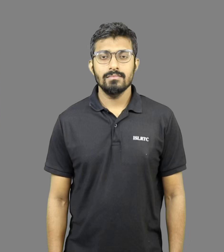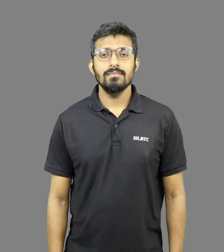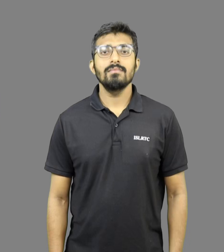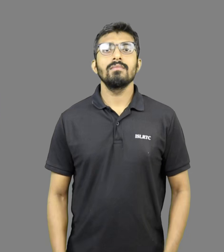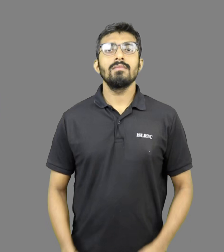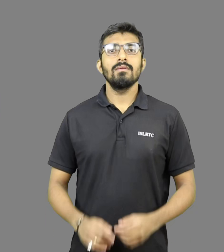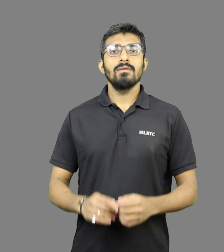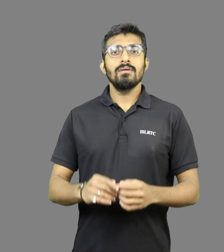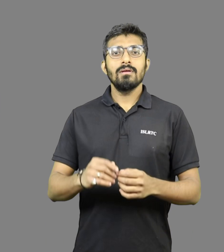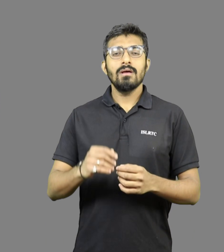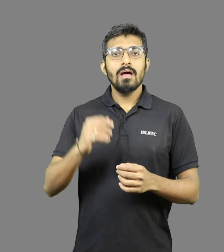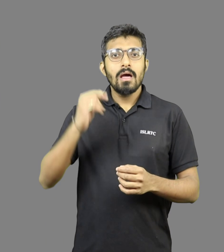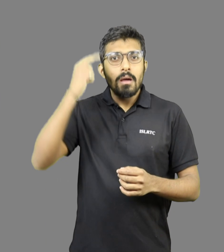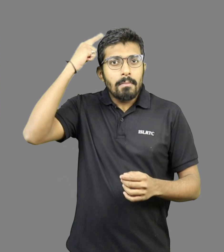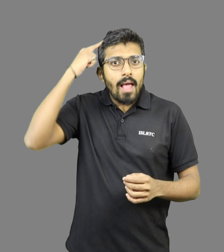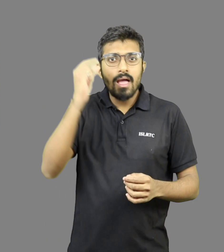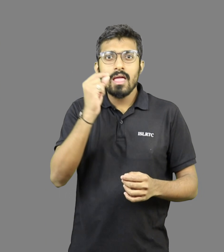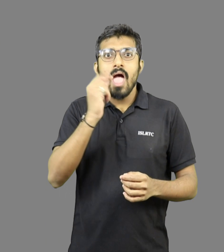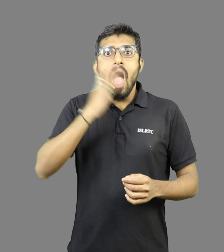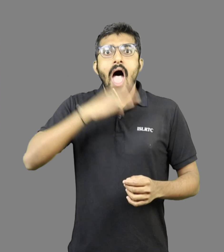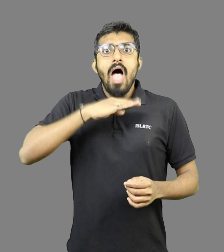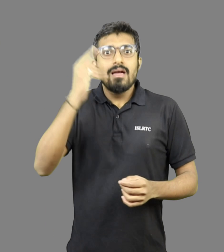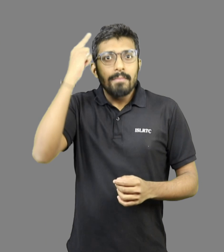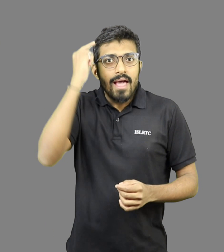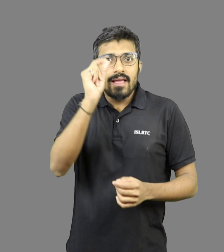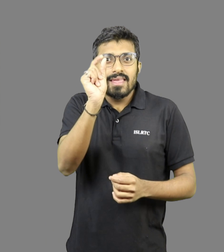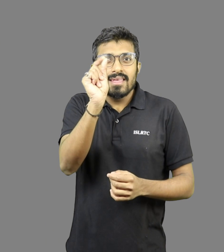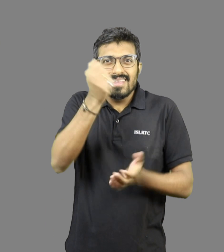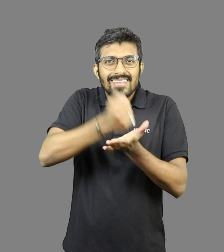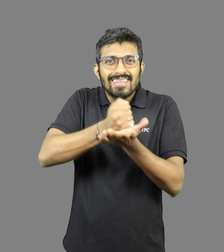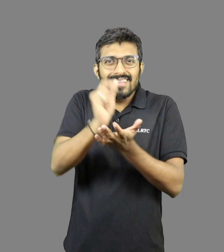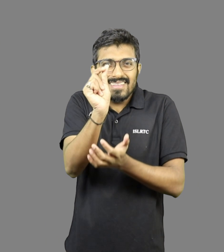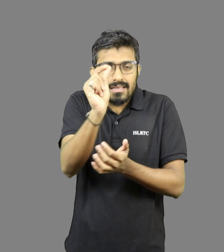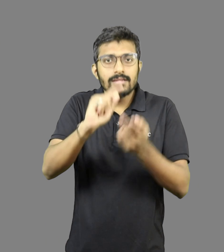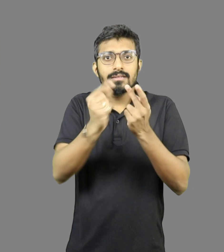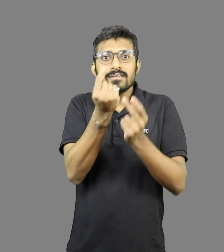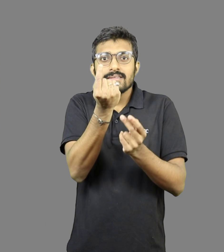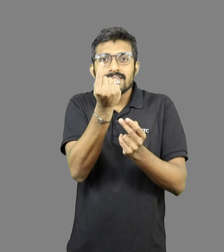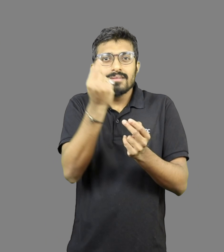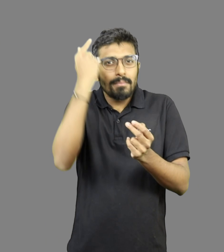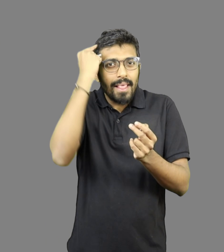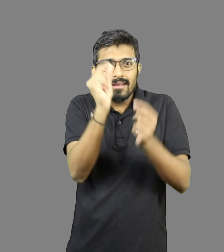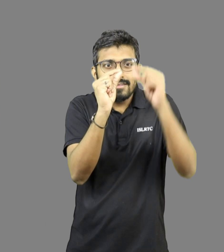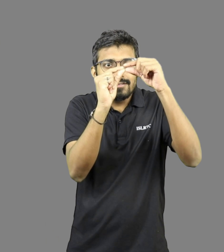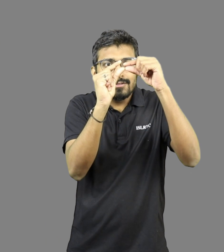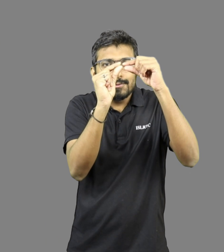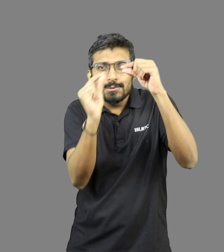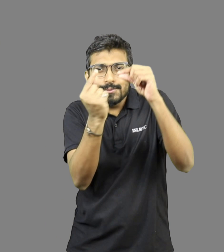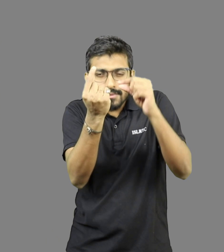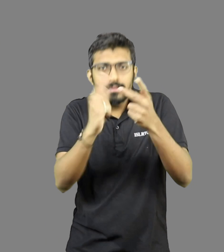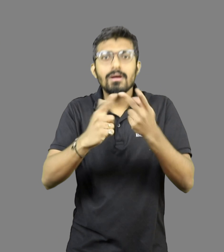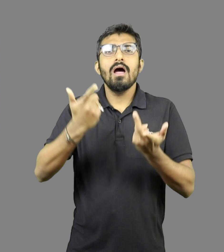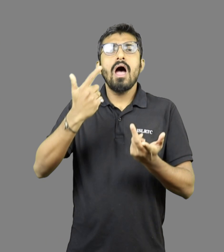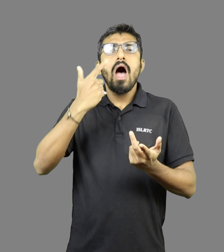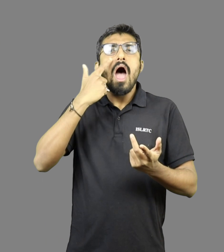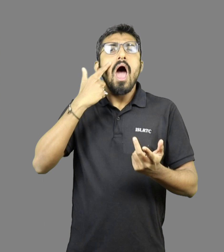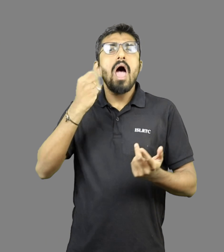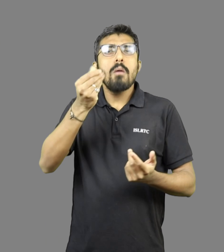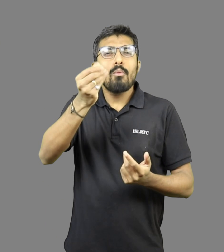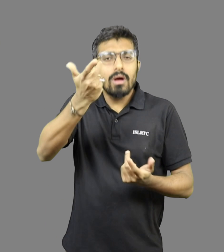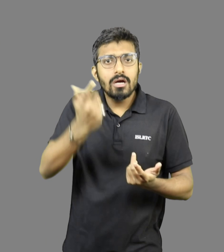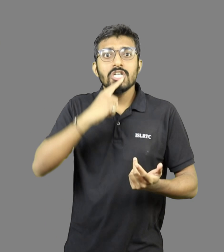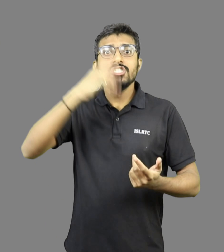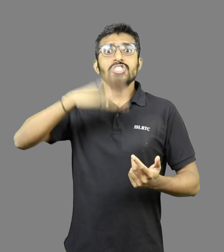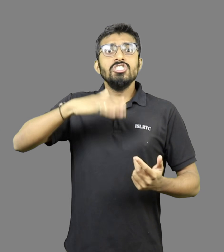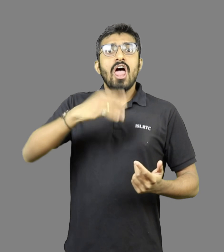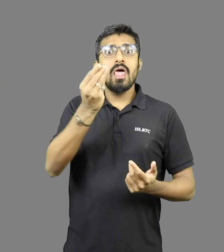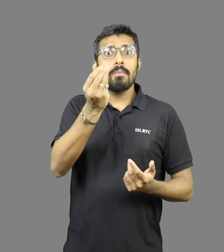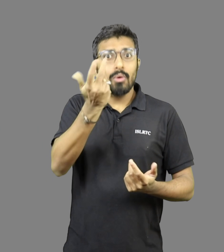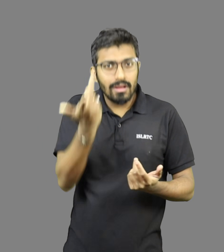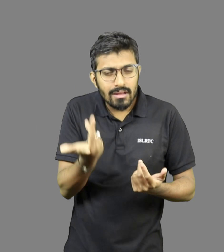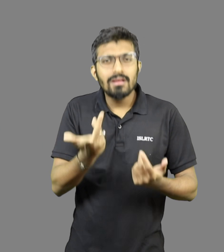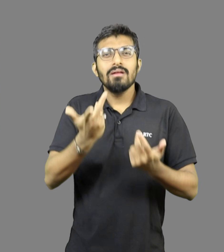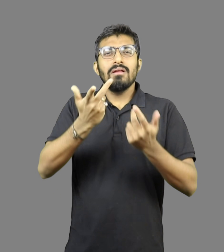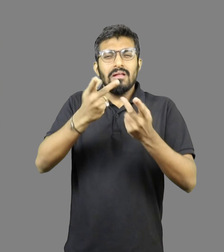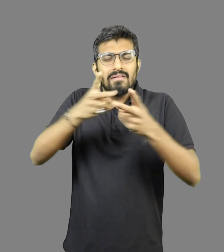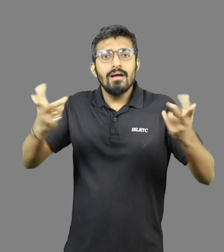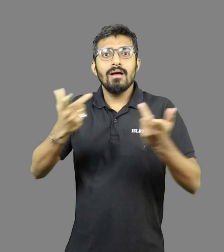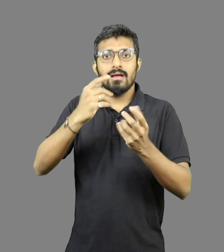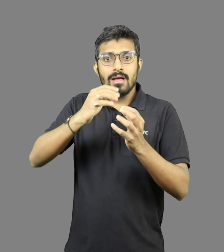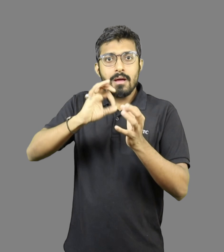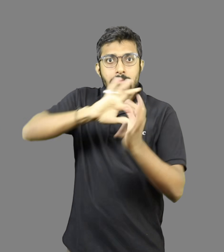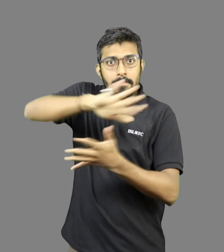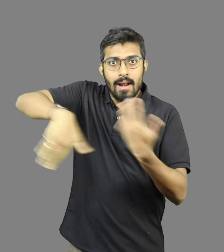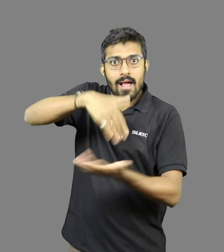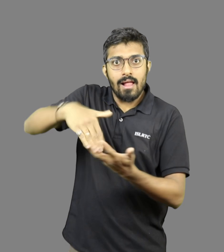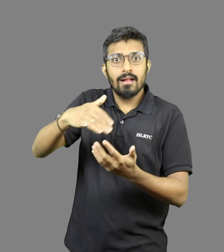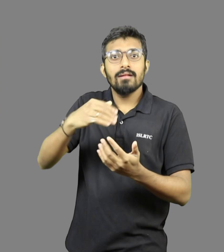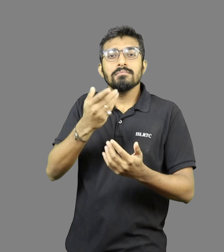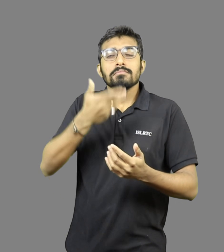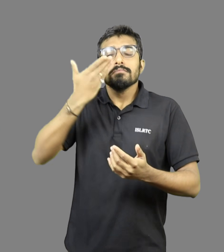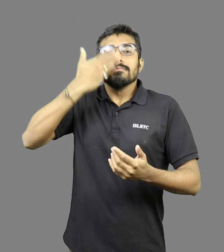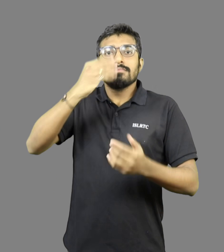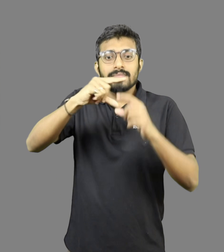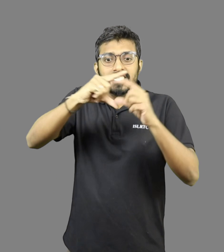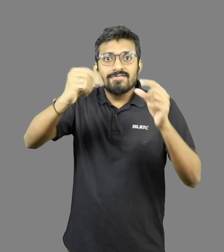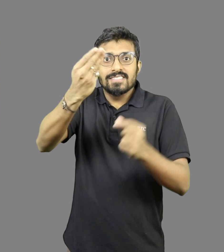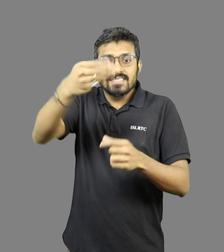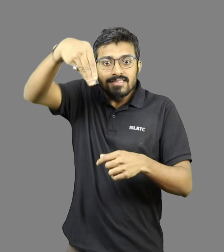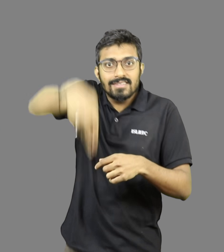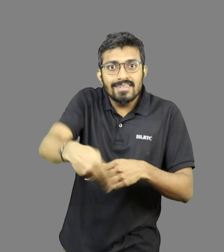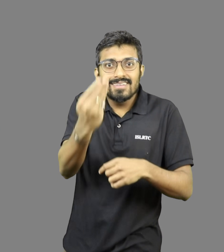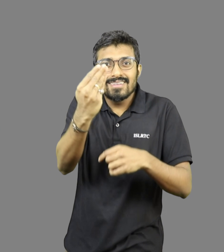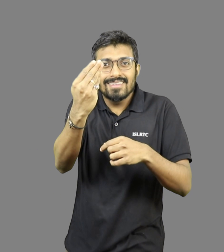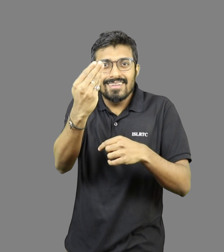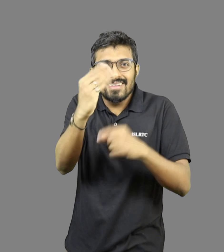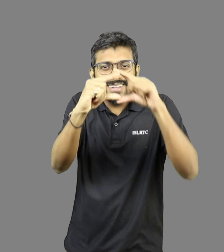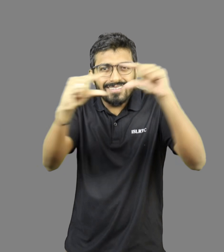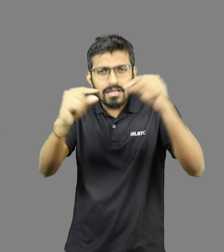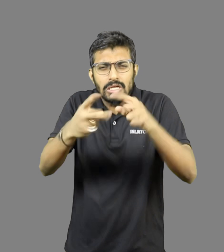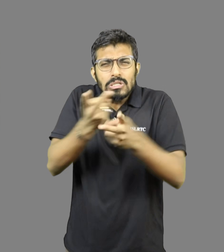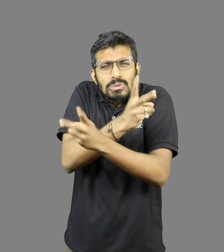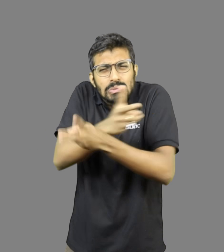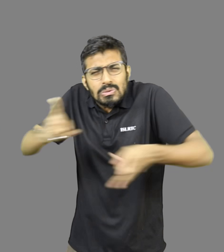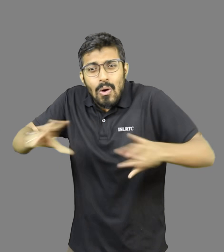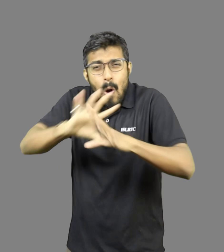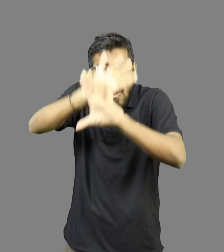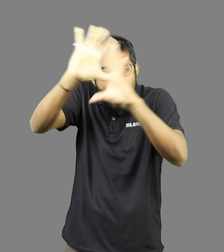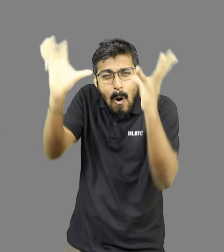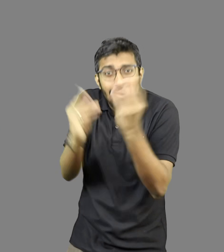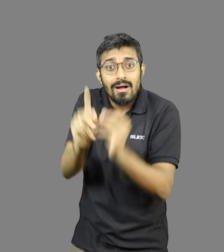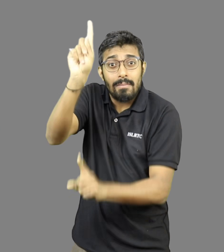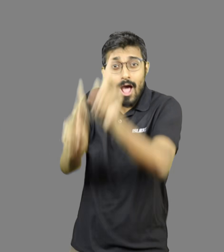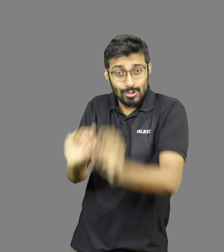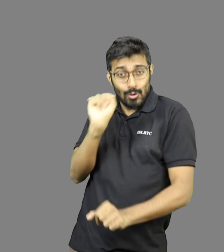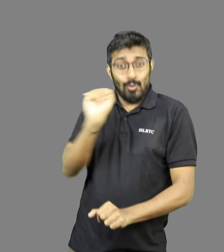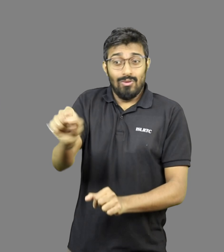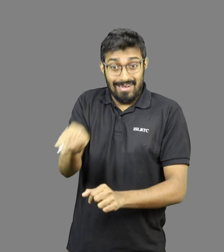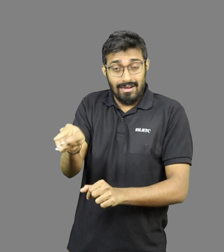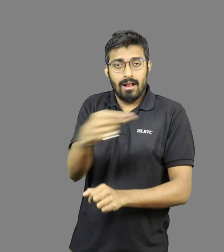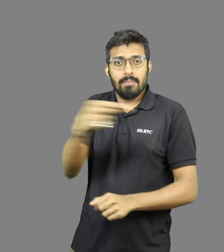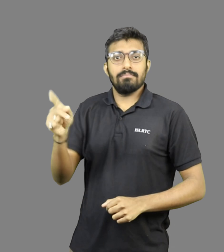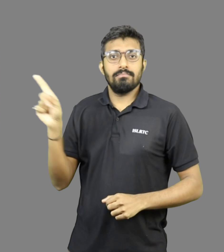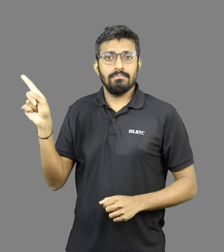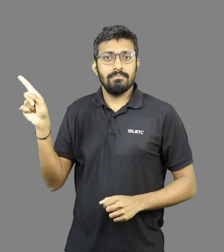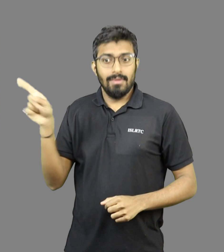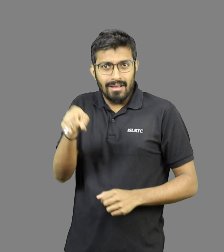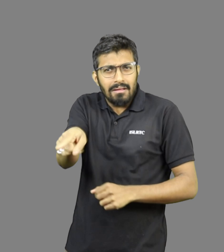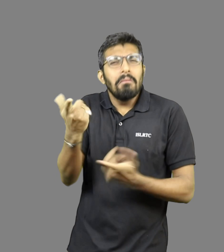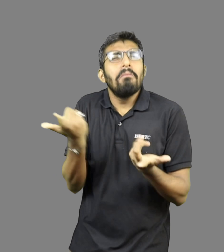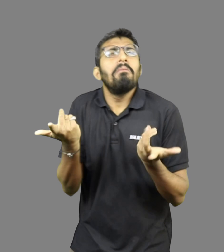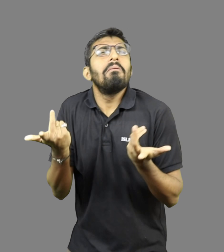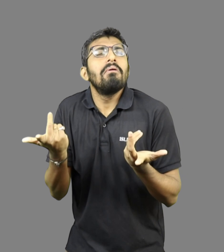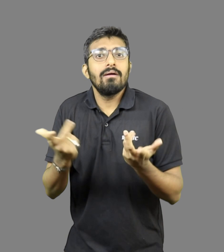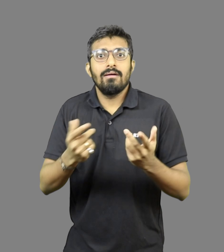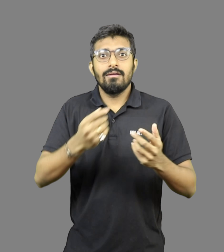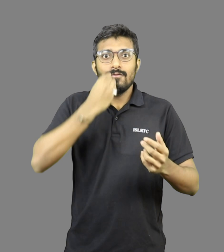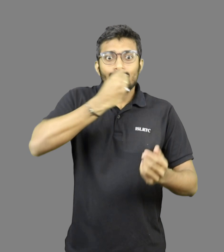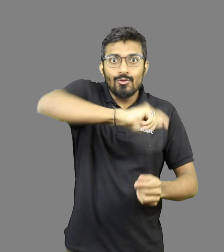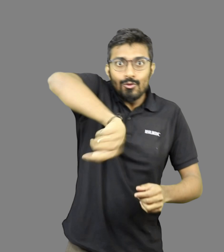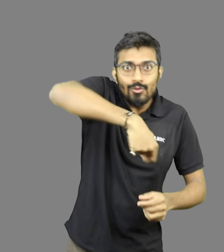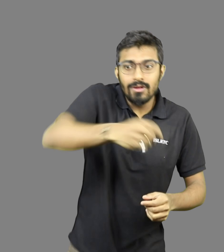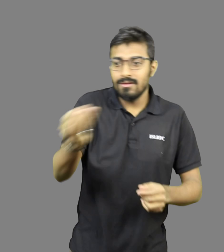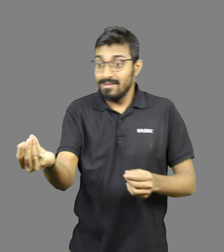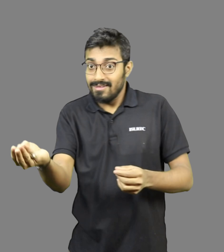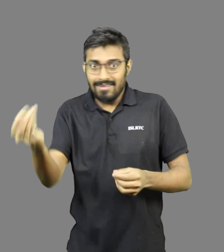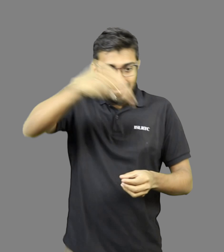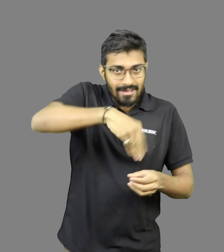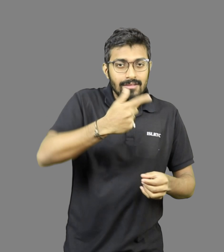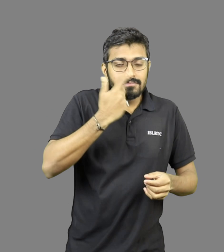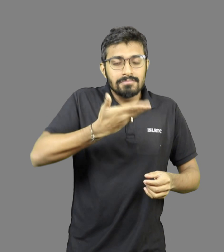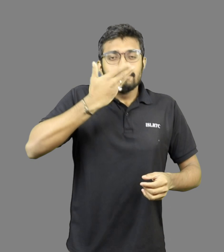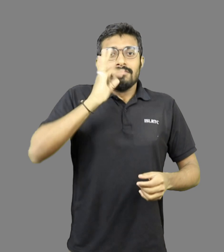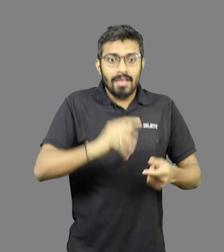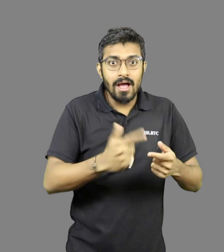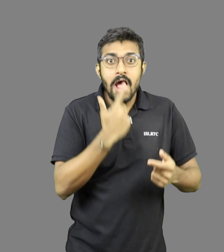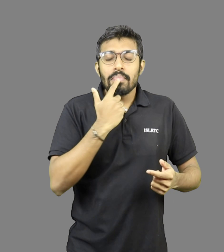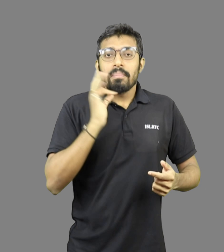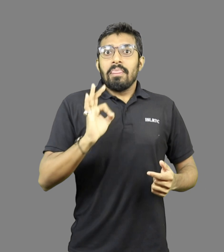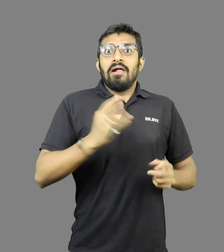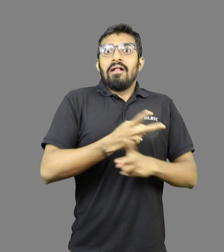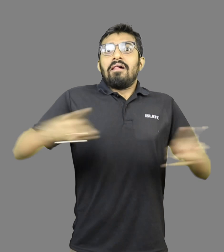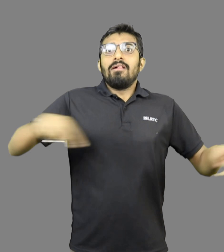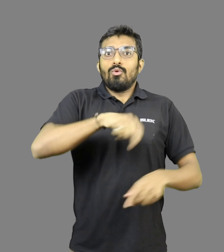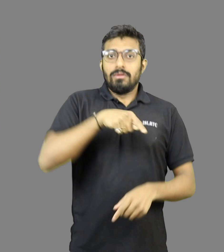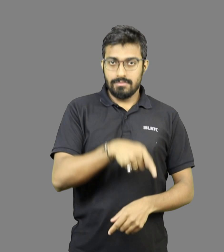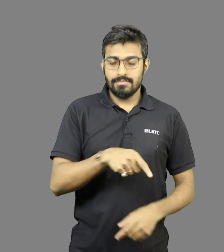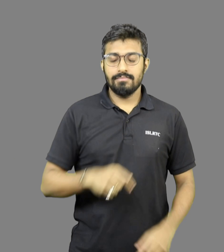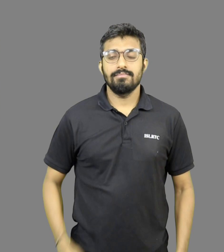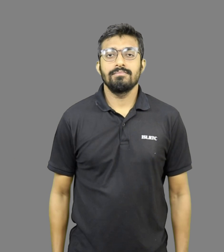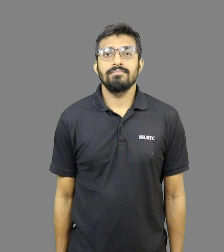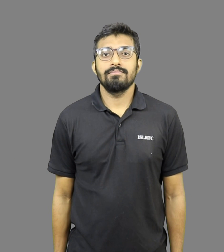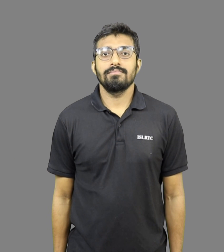Condiments Spices Crops